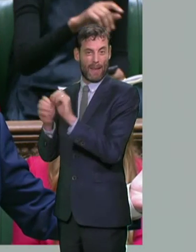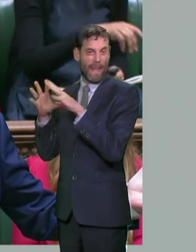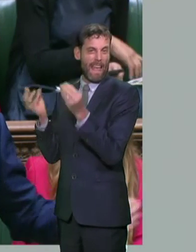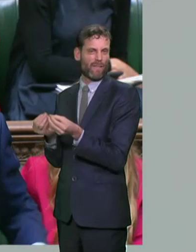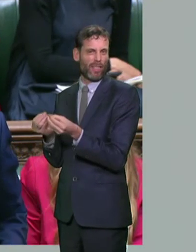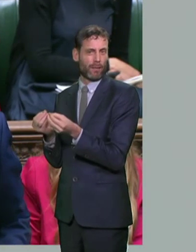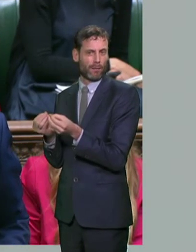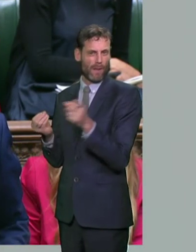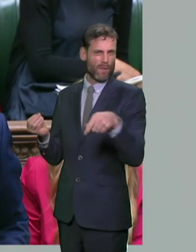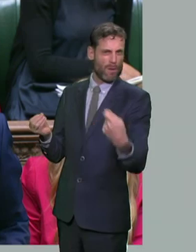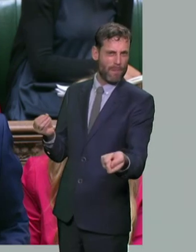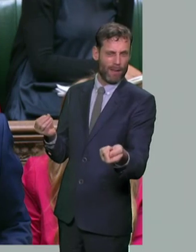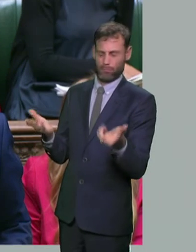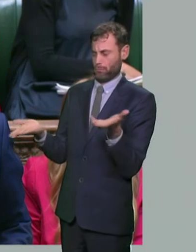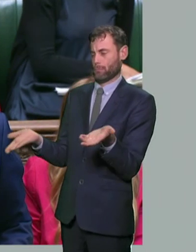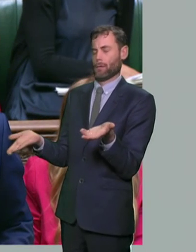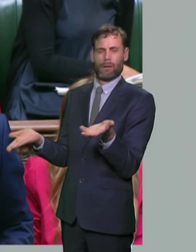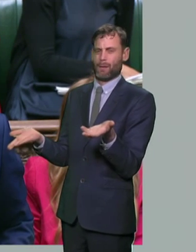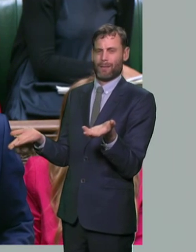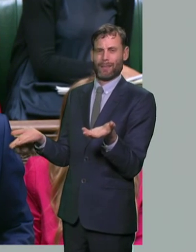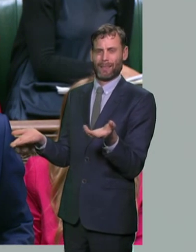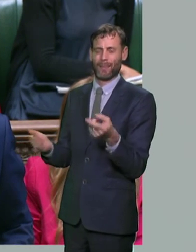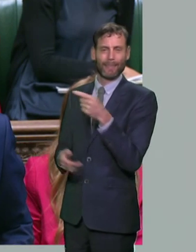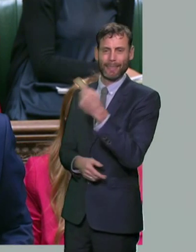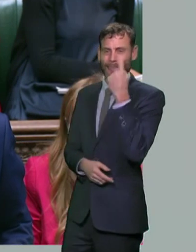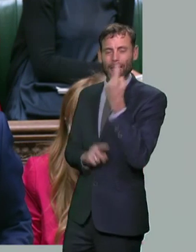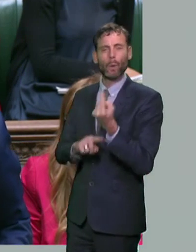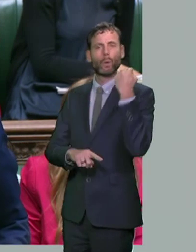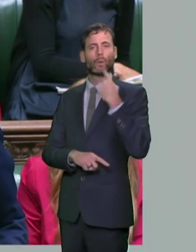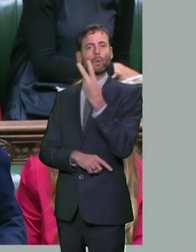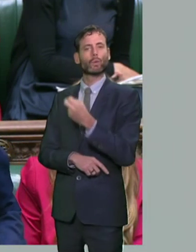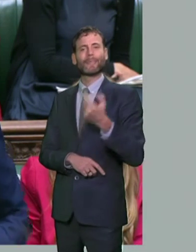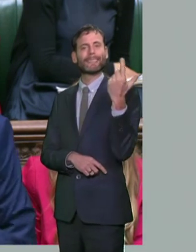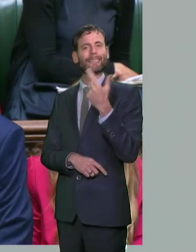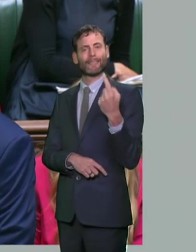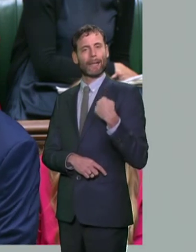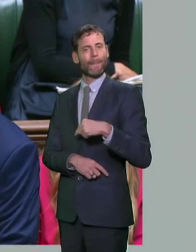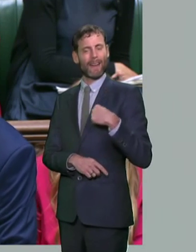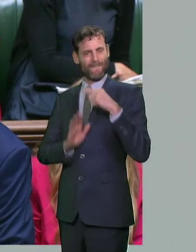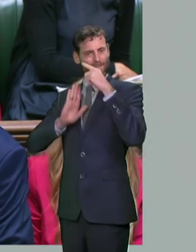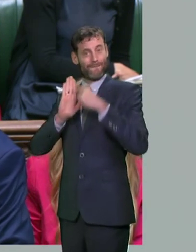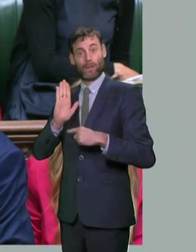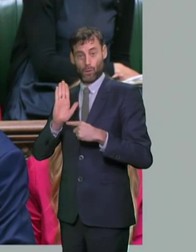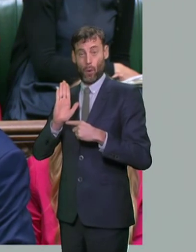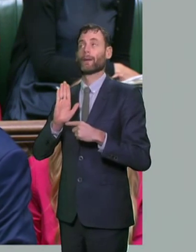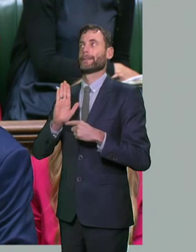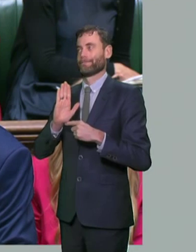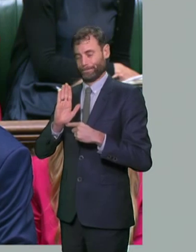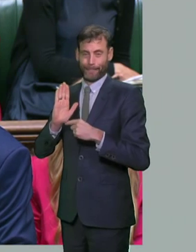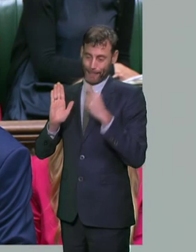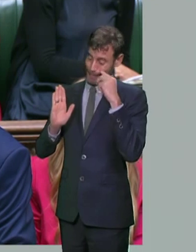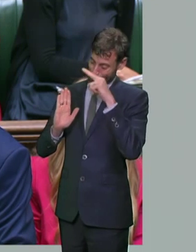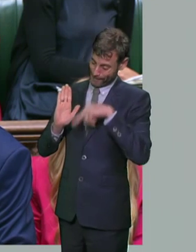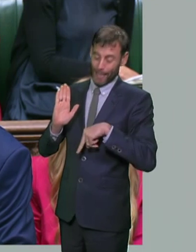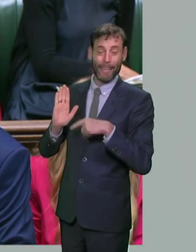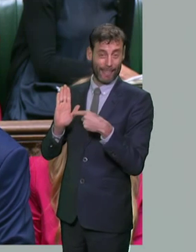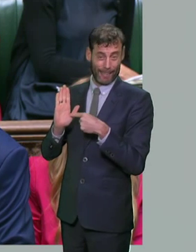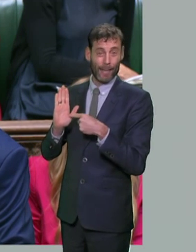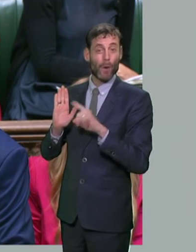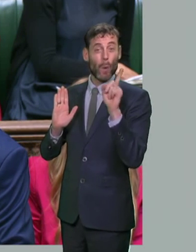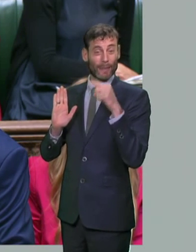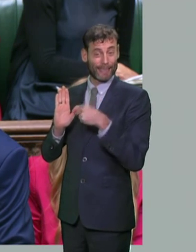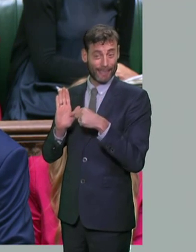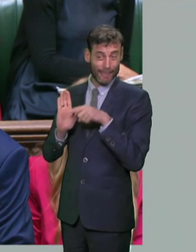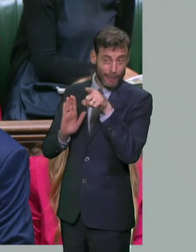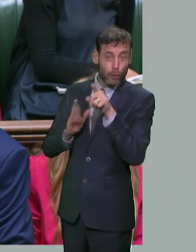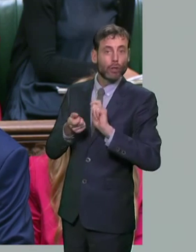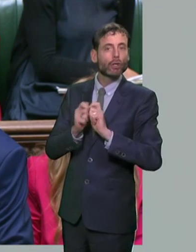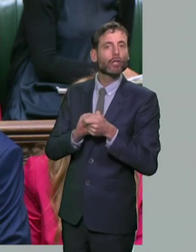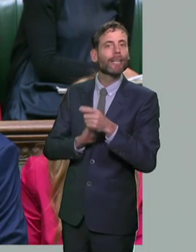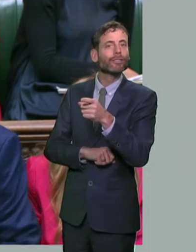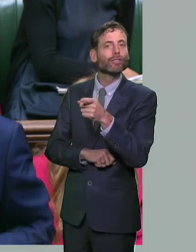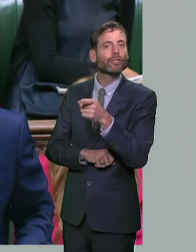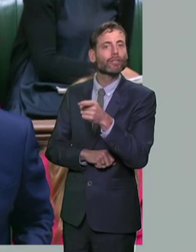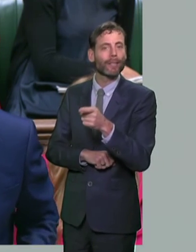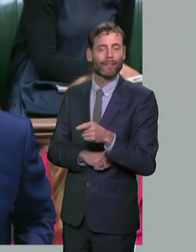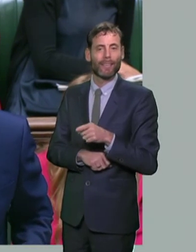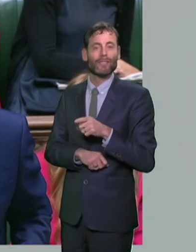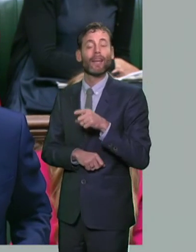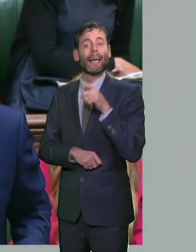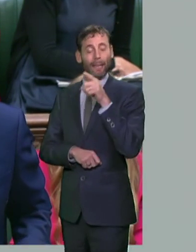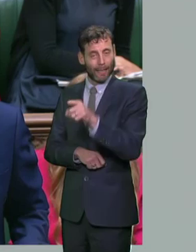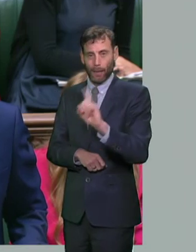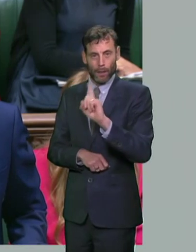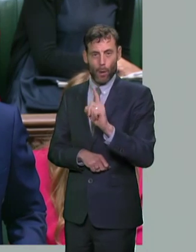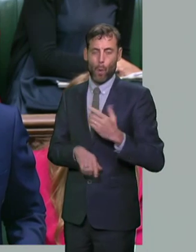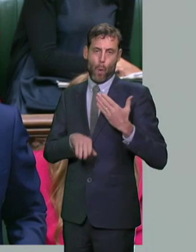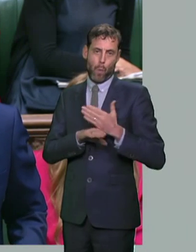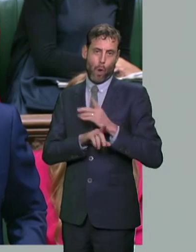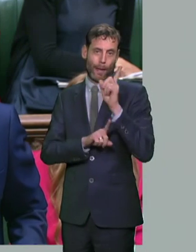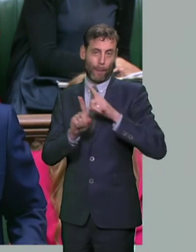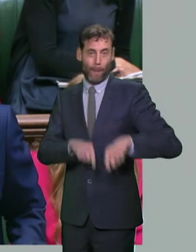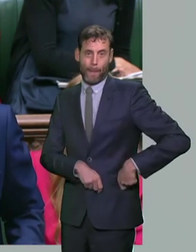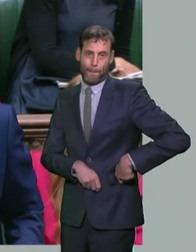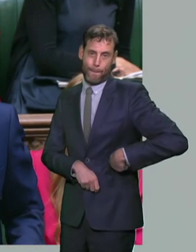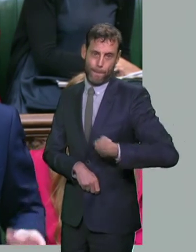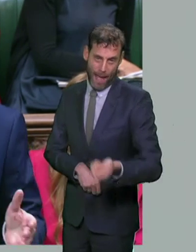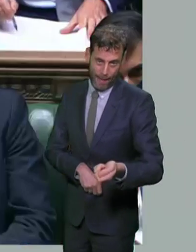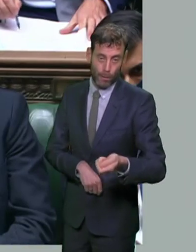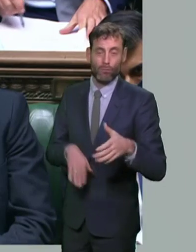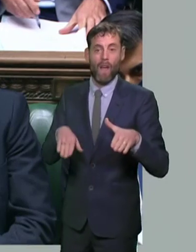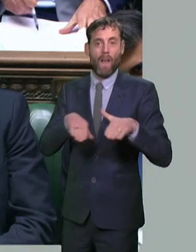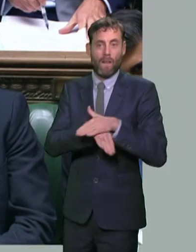It is just like the Conservatives’ 2017 manifesto all over again, only this time something has changed: he has picked the pockets of working people to protect the estates of the wealthiest.